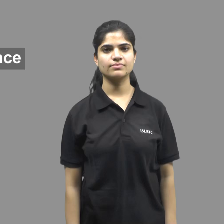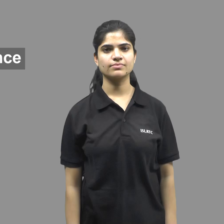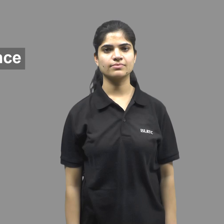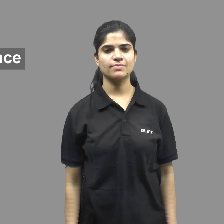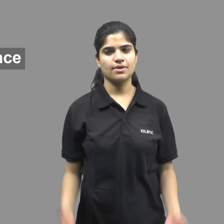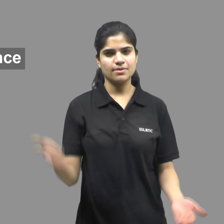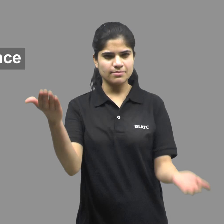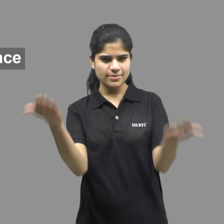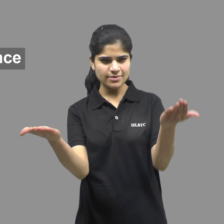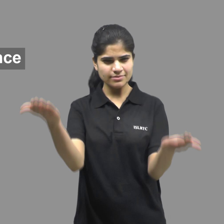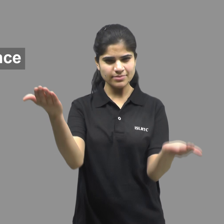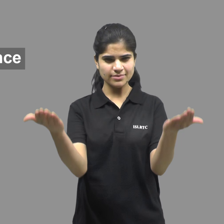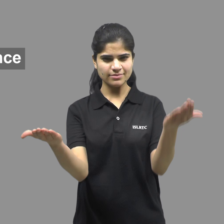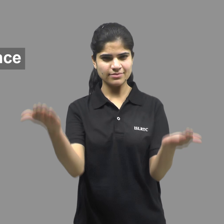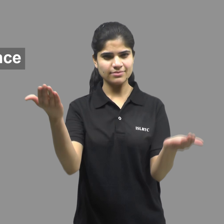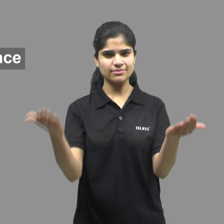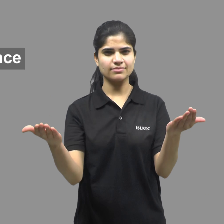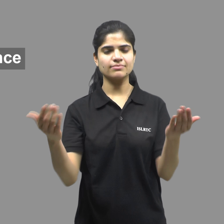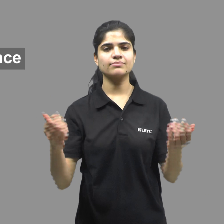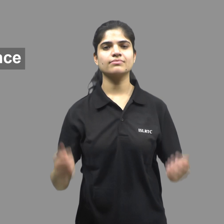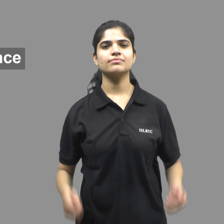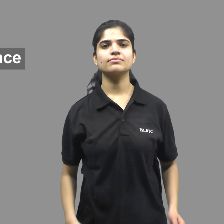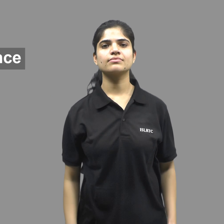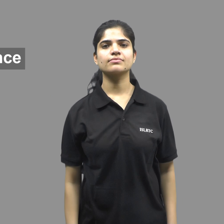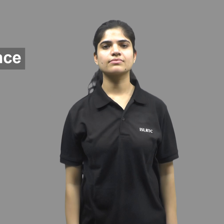Balance